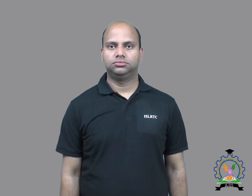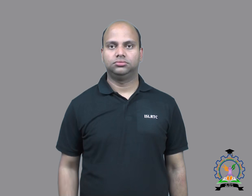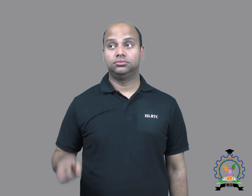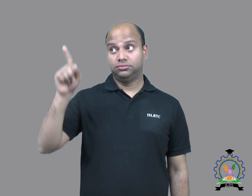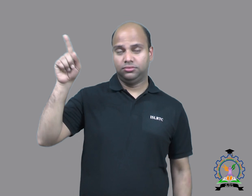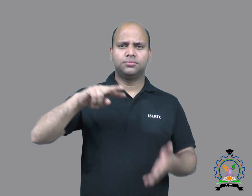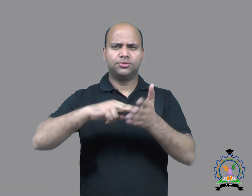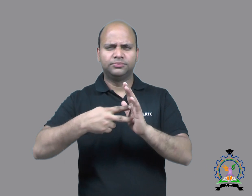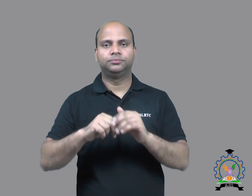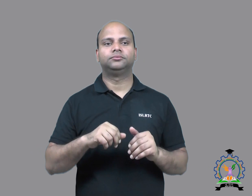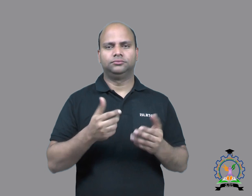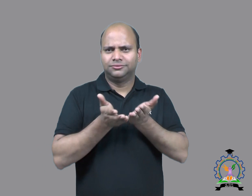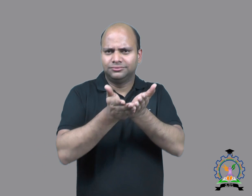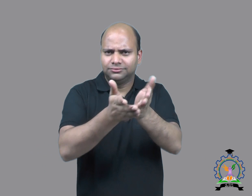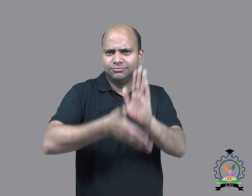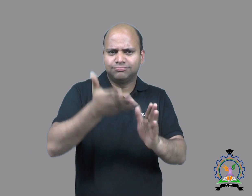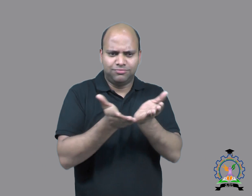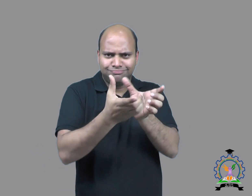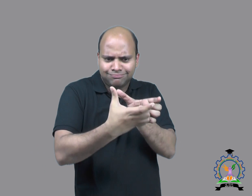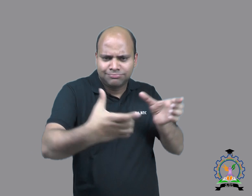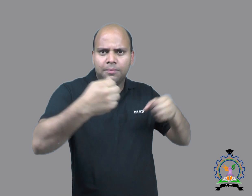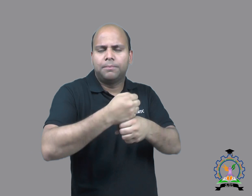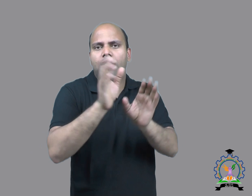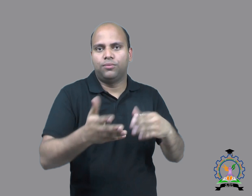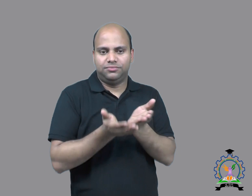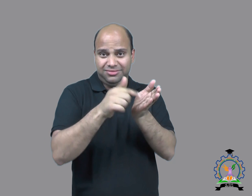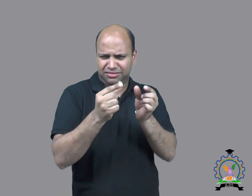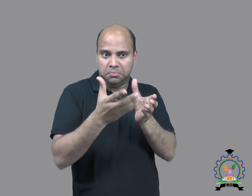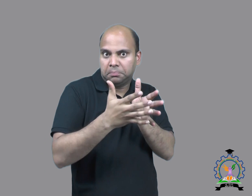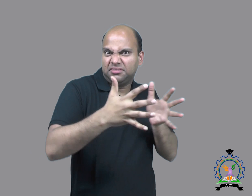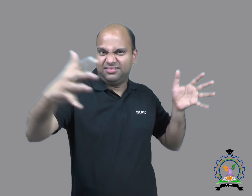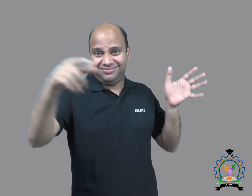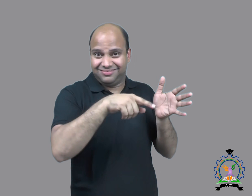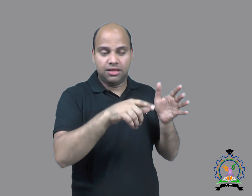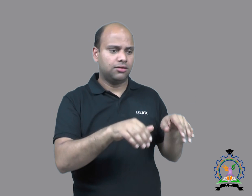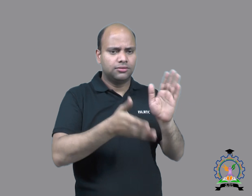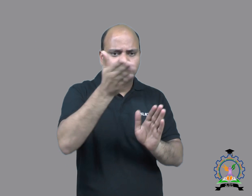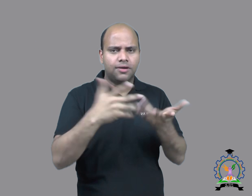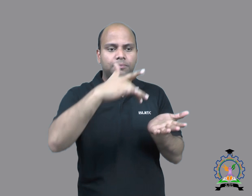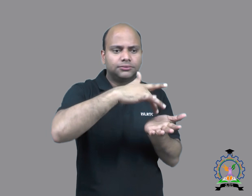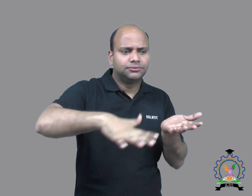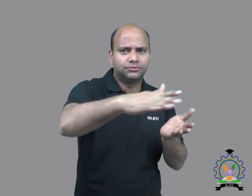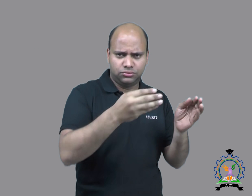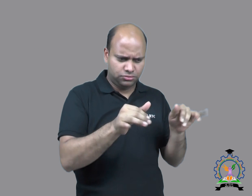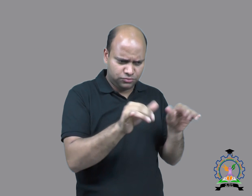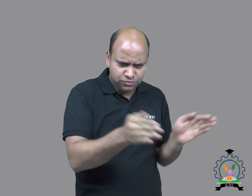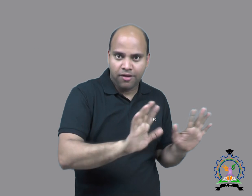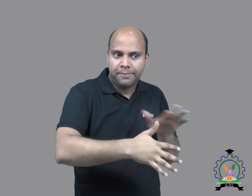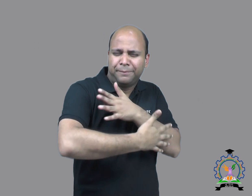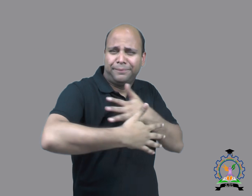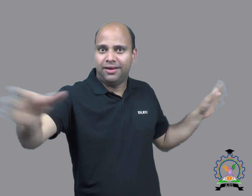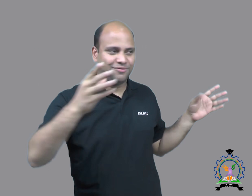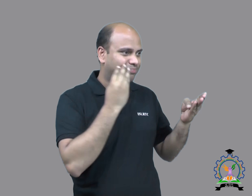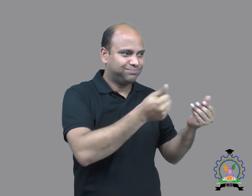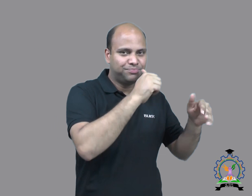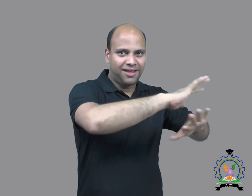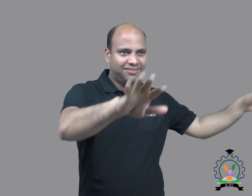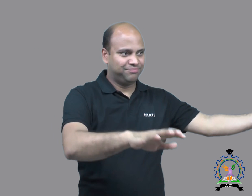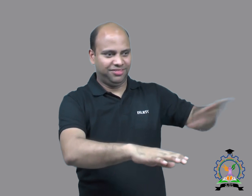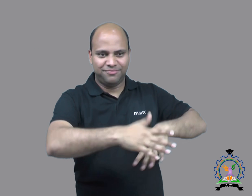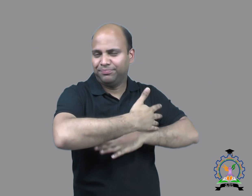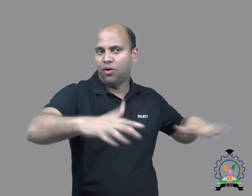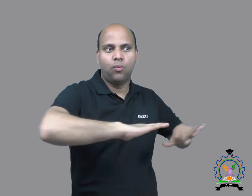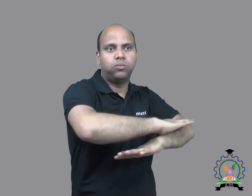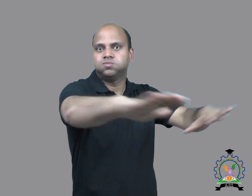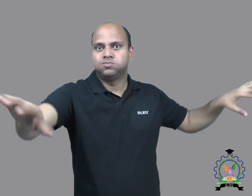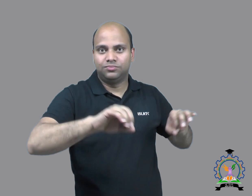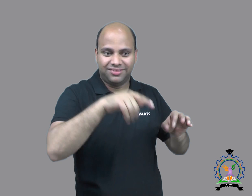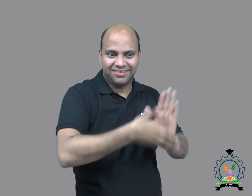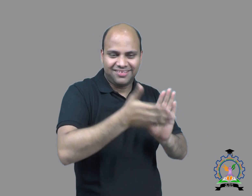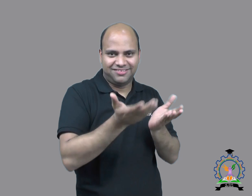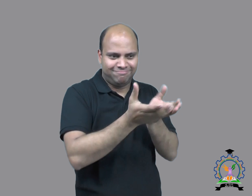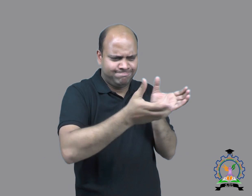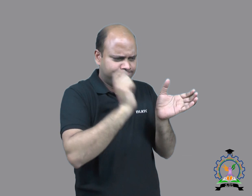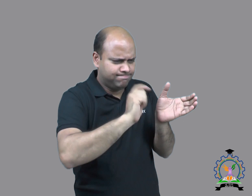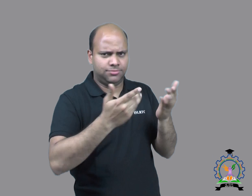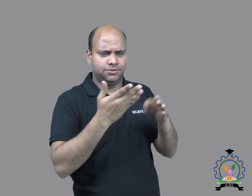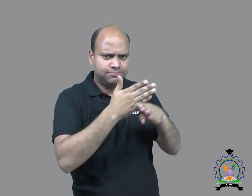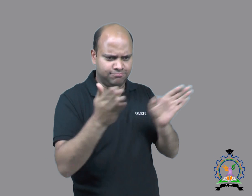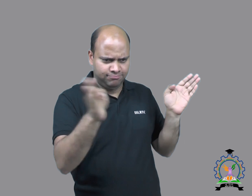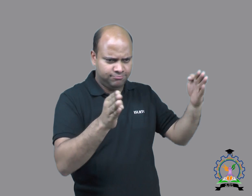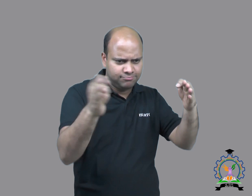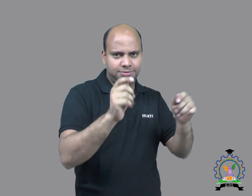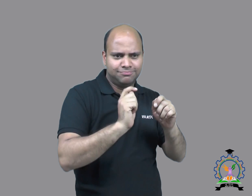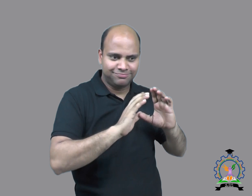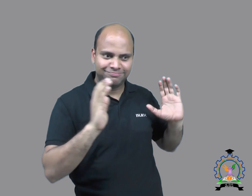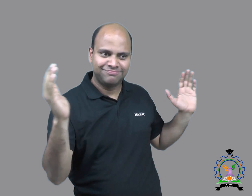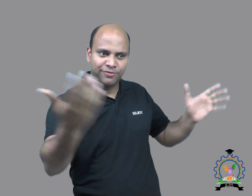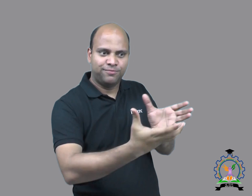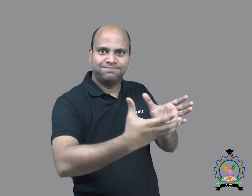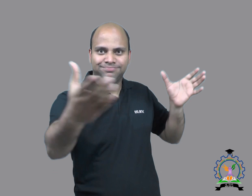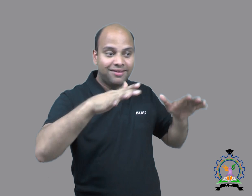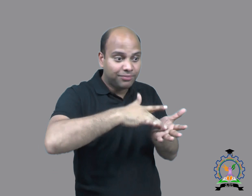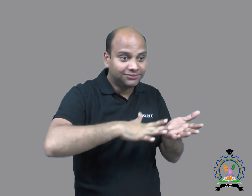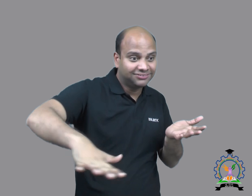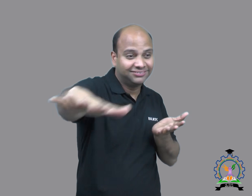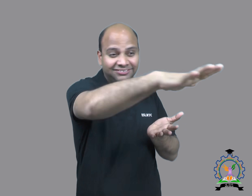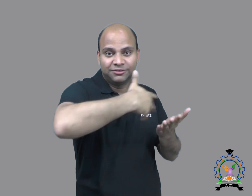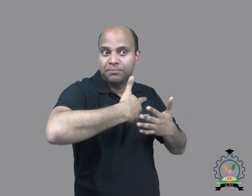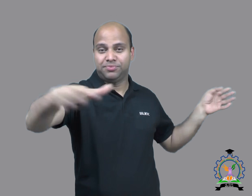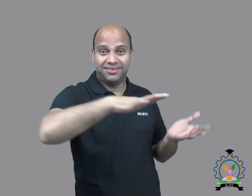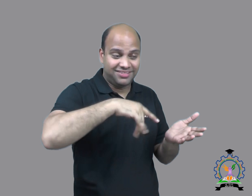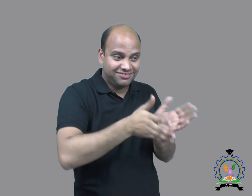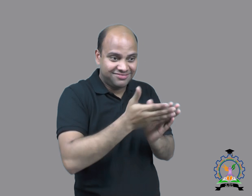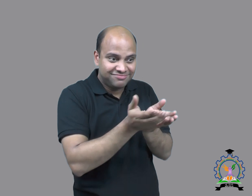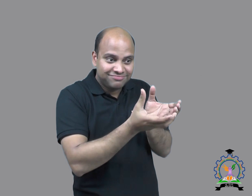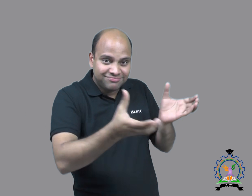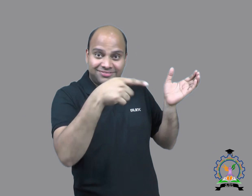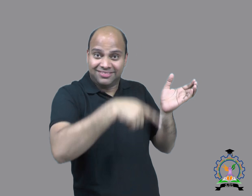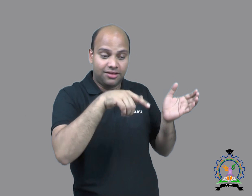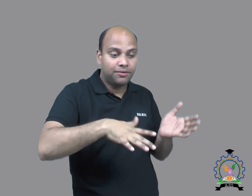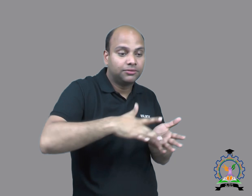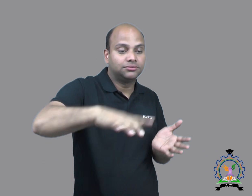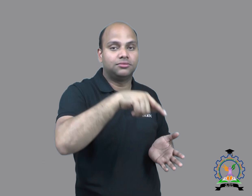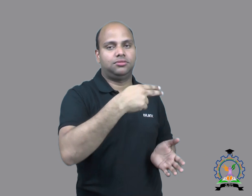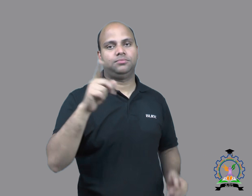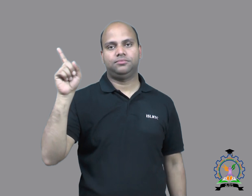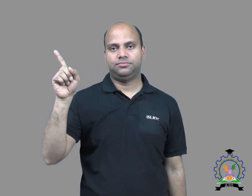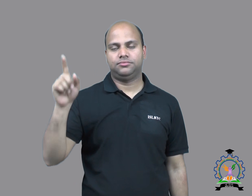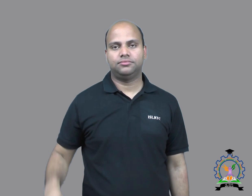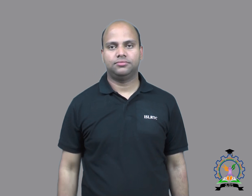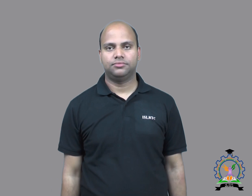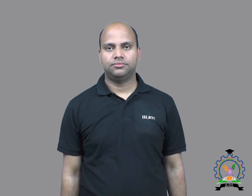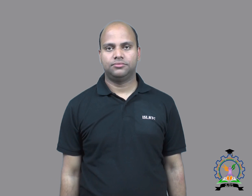Dockyard